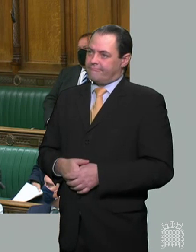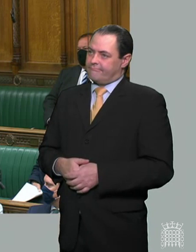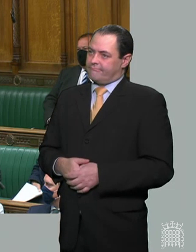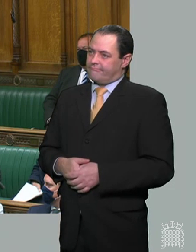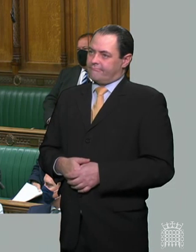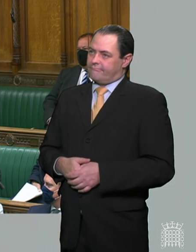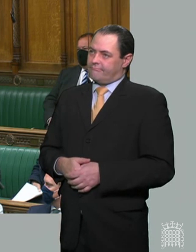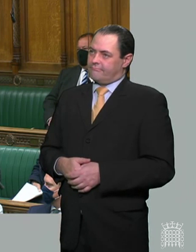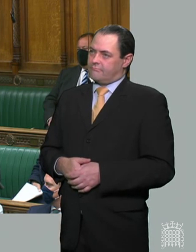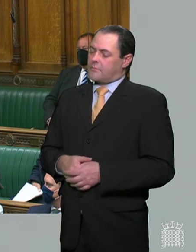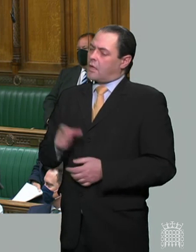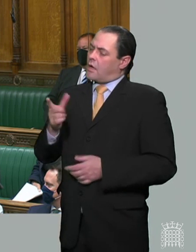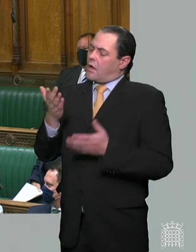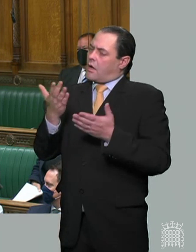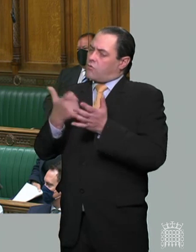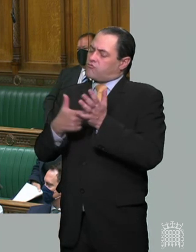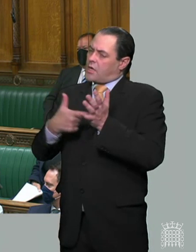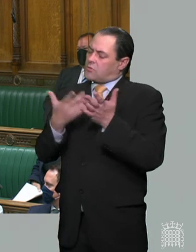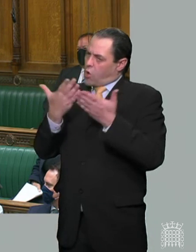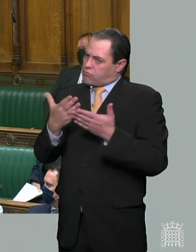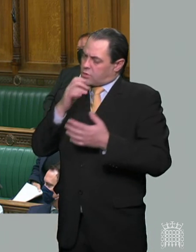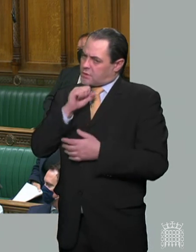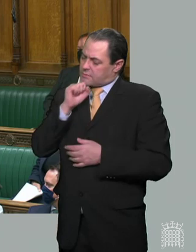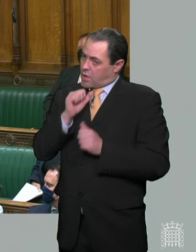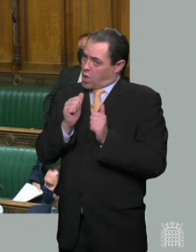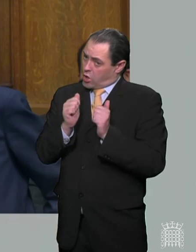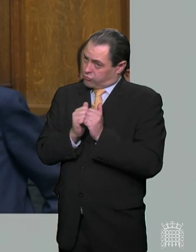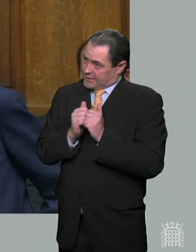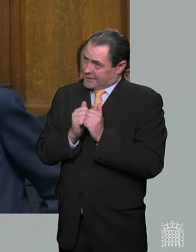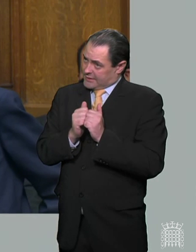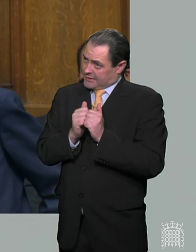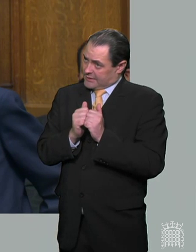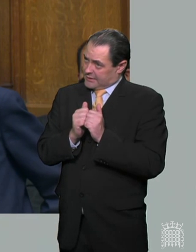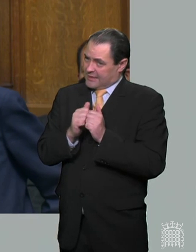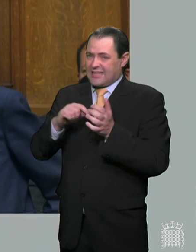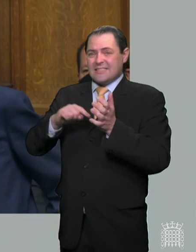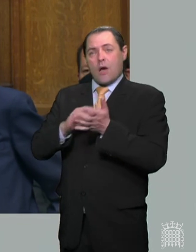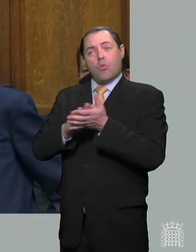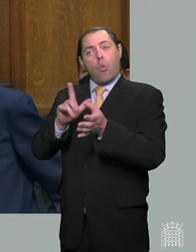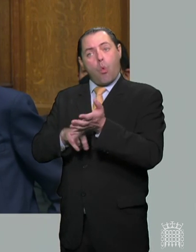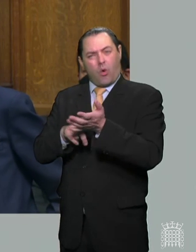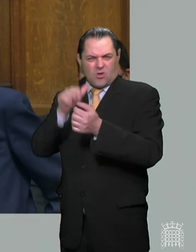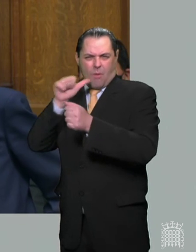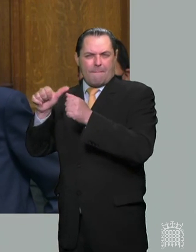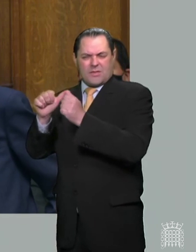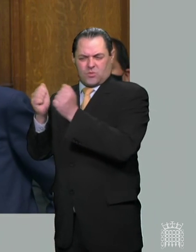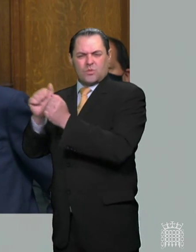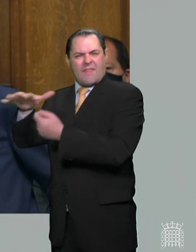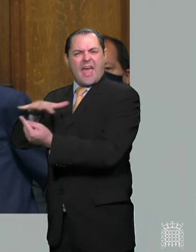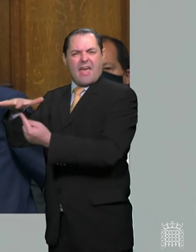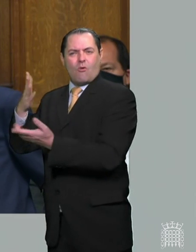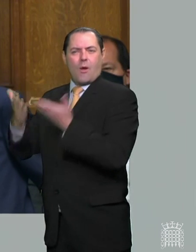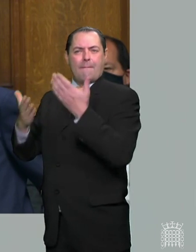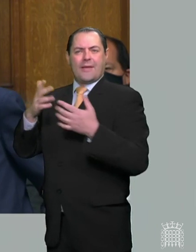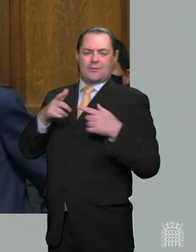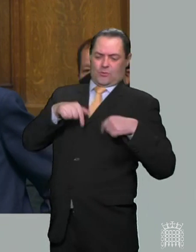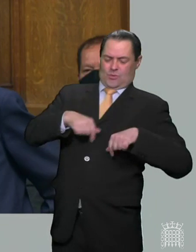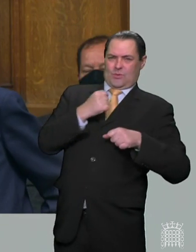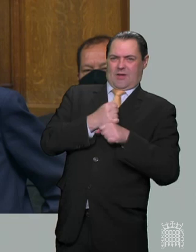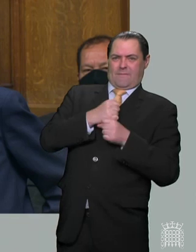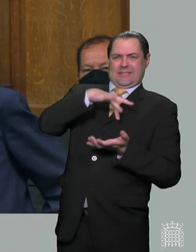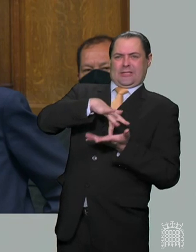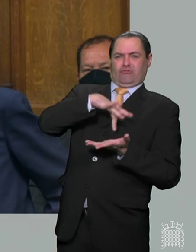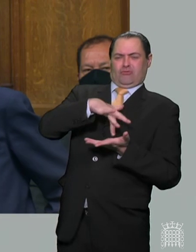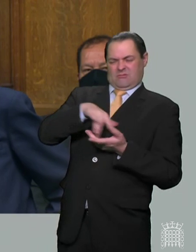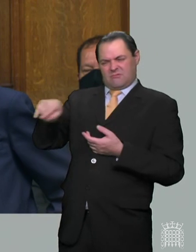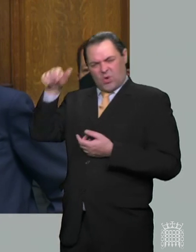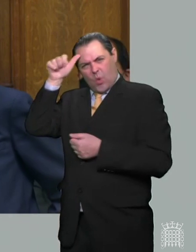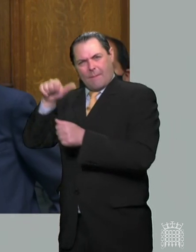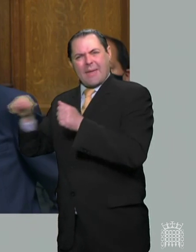Does the right honourable Gentleman agree that town halls know better than Whitehall when it comes to levelling up?